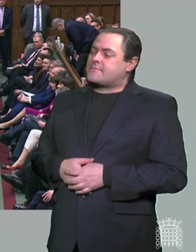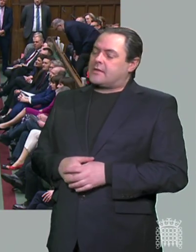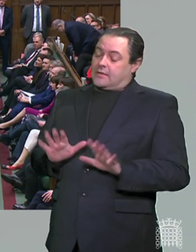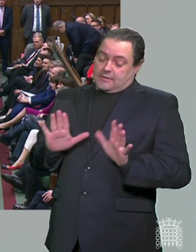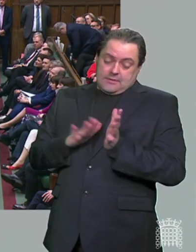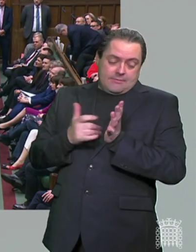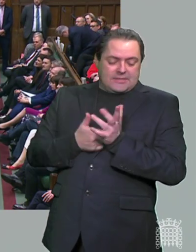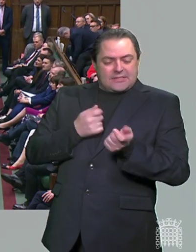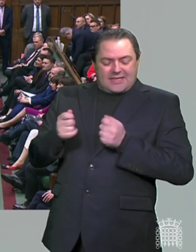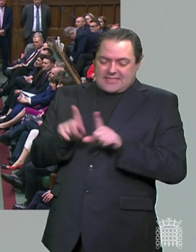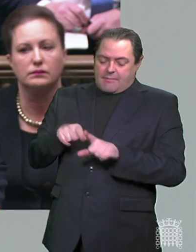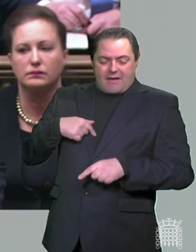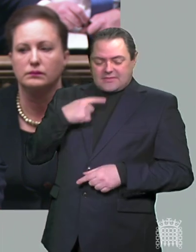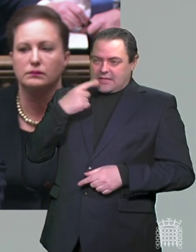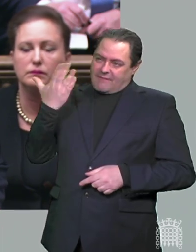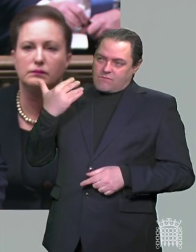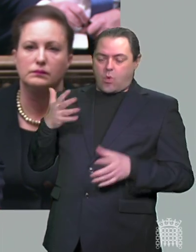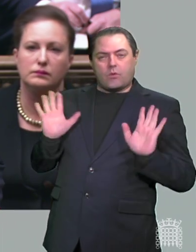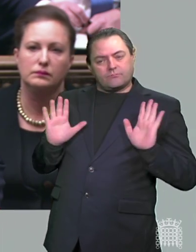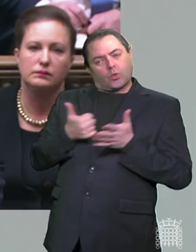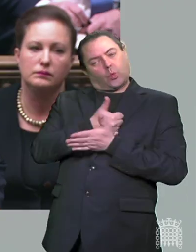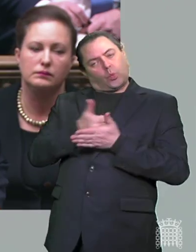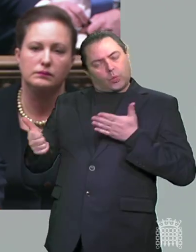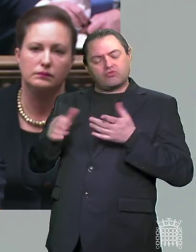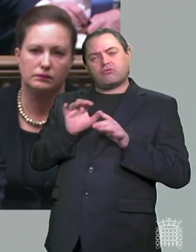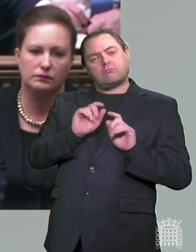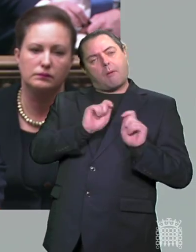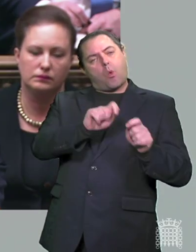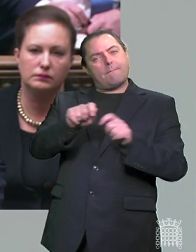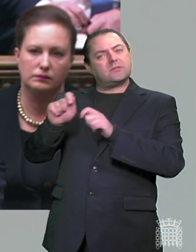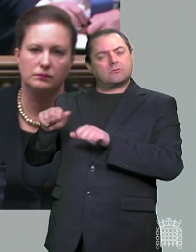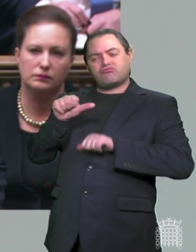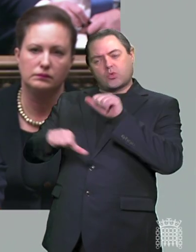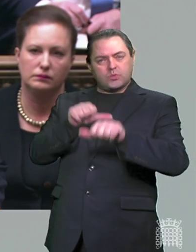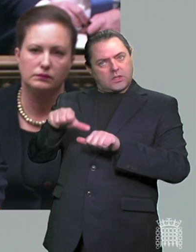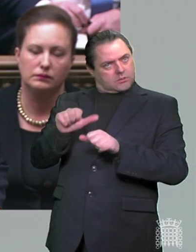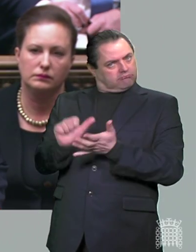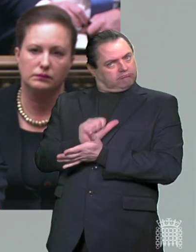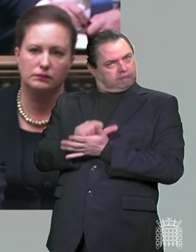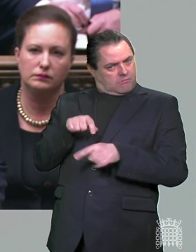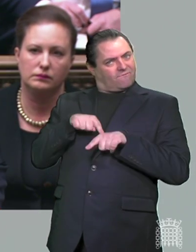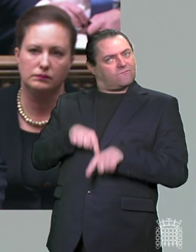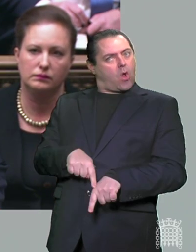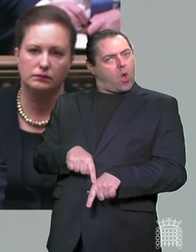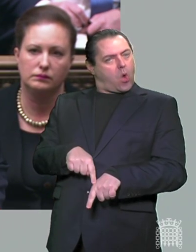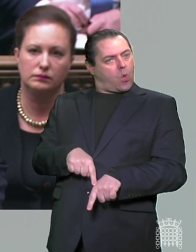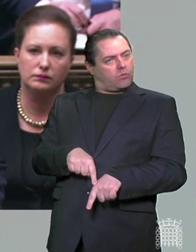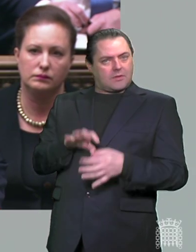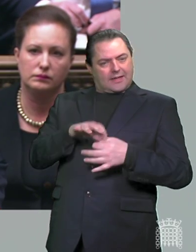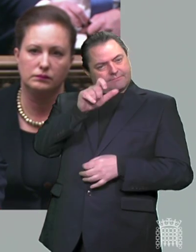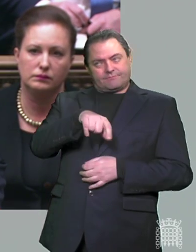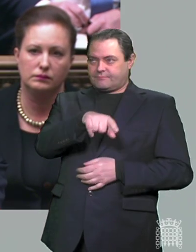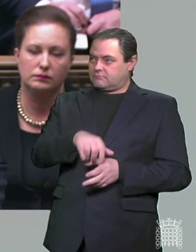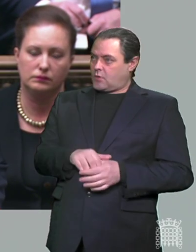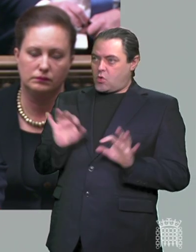As I have said before at the Dispatch Box, the usual appointments process was followed with respect to the Minister without Portfolio.